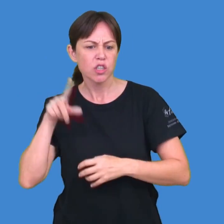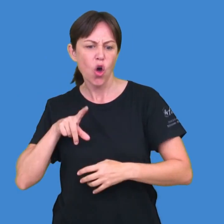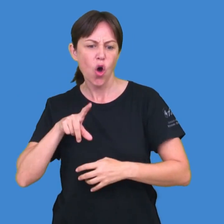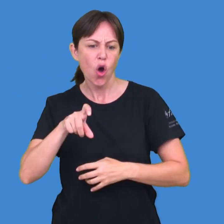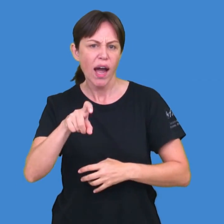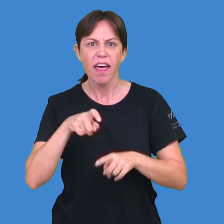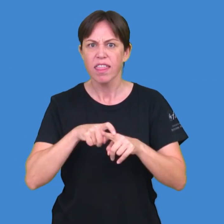cancer